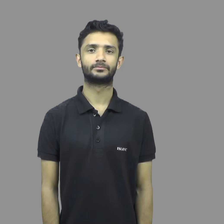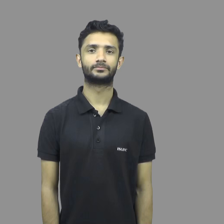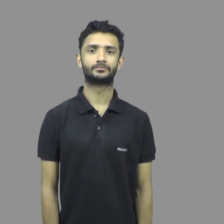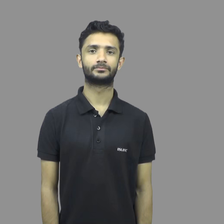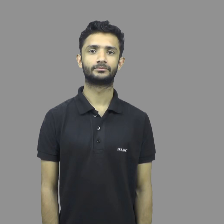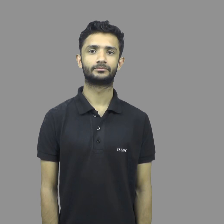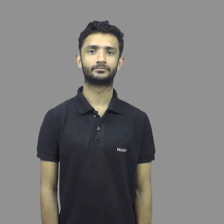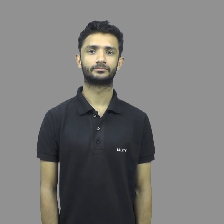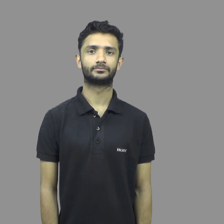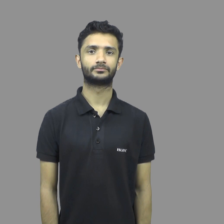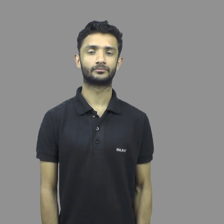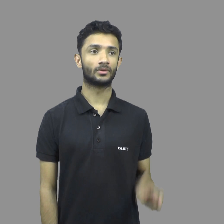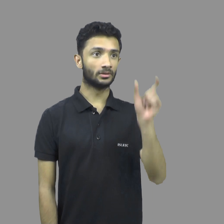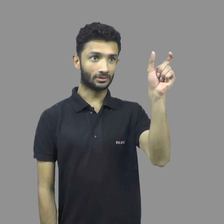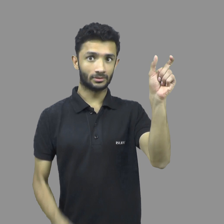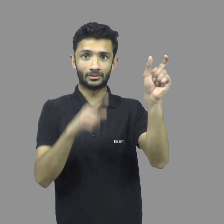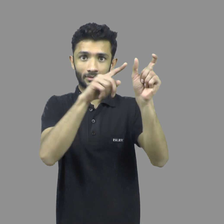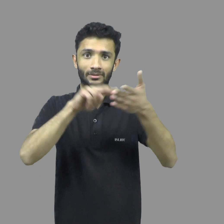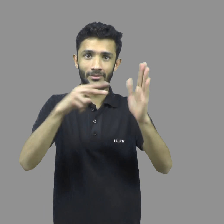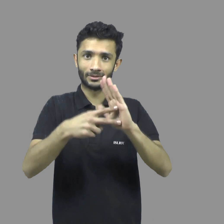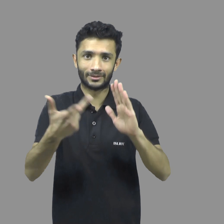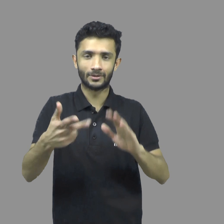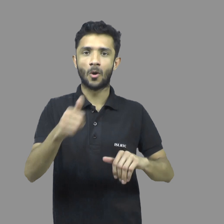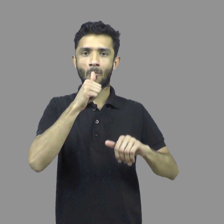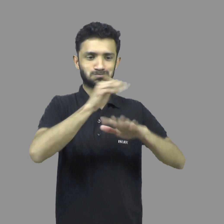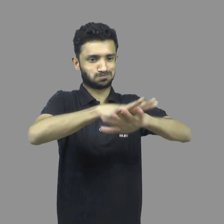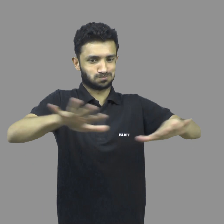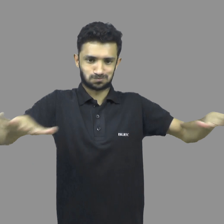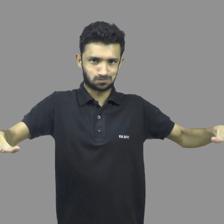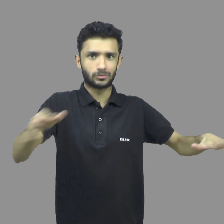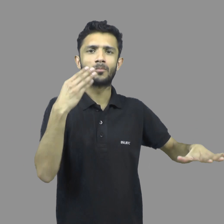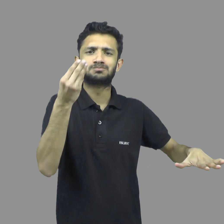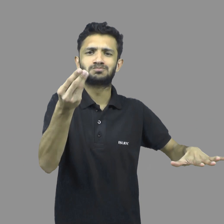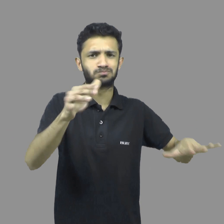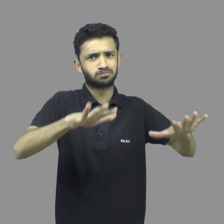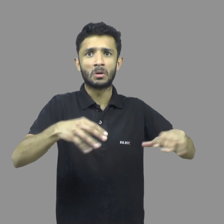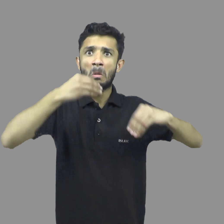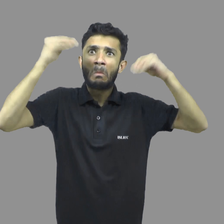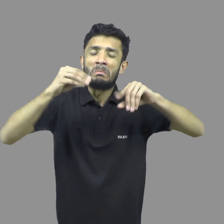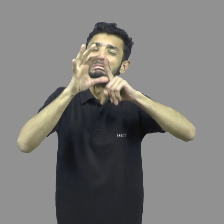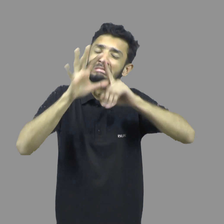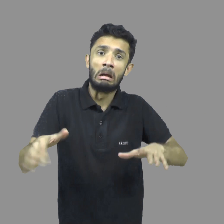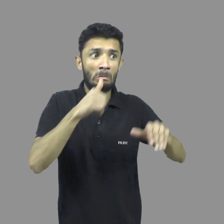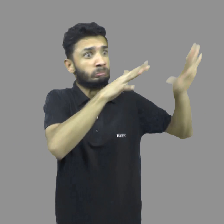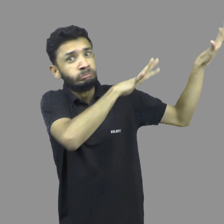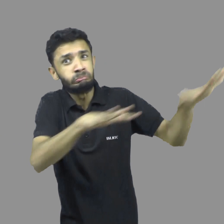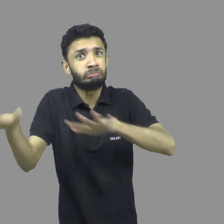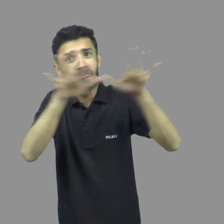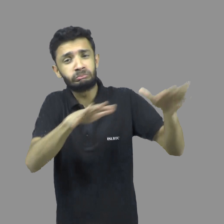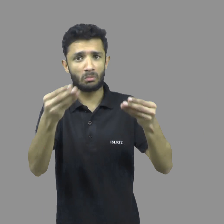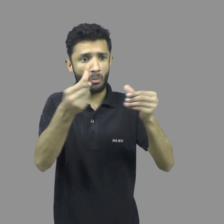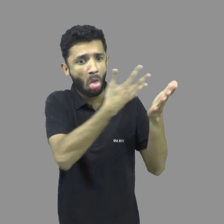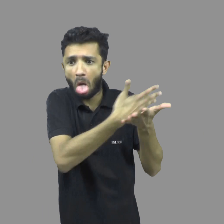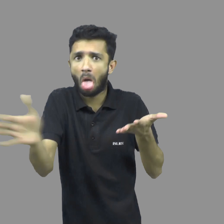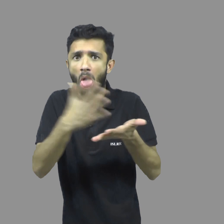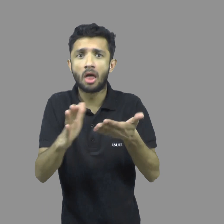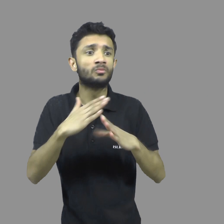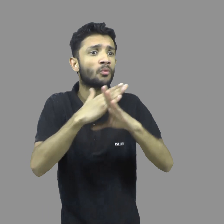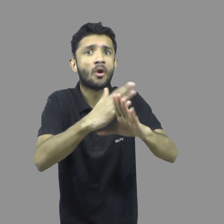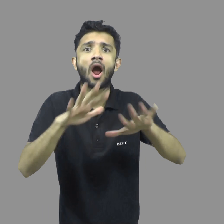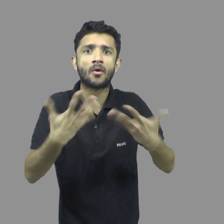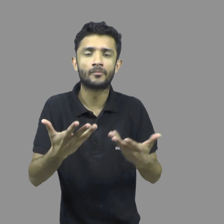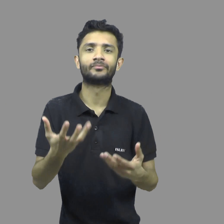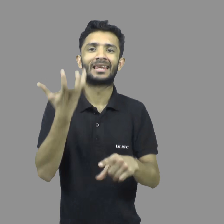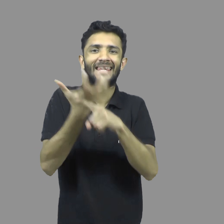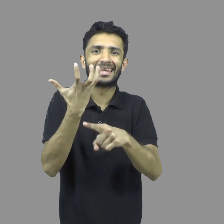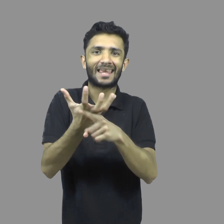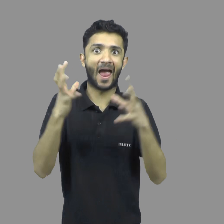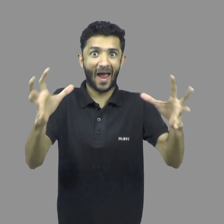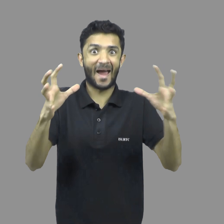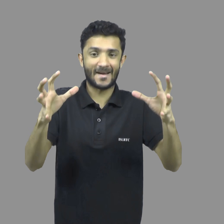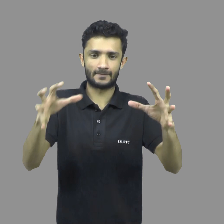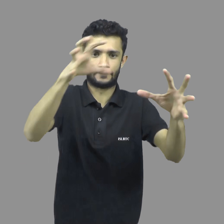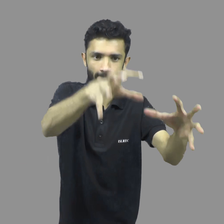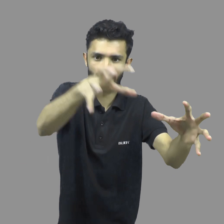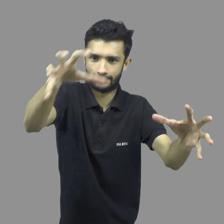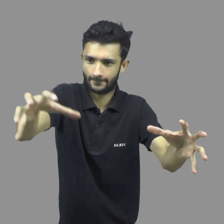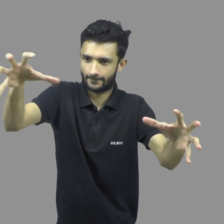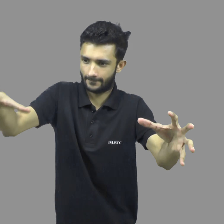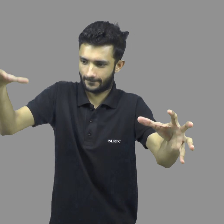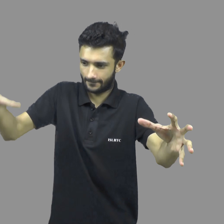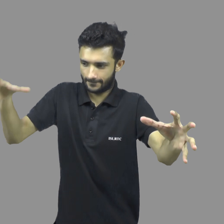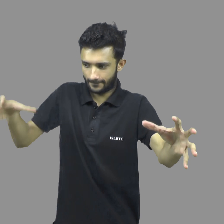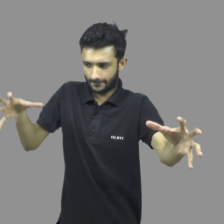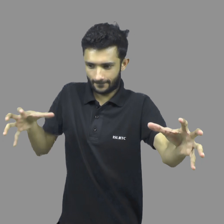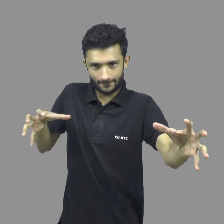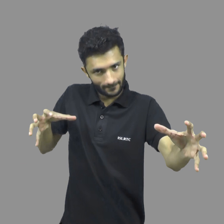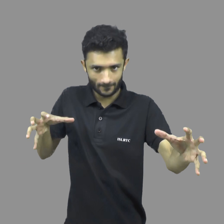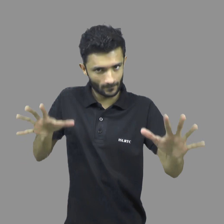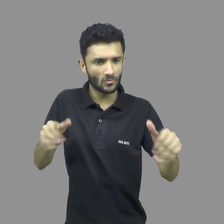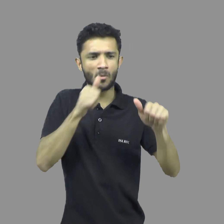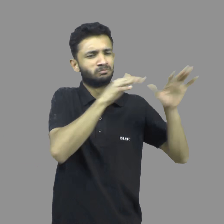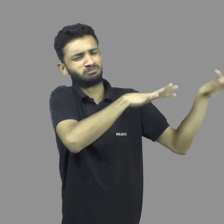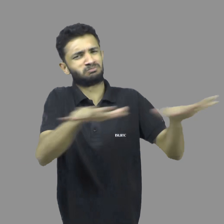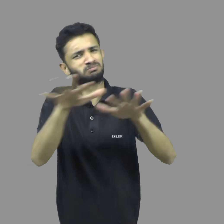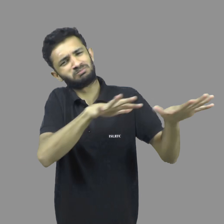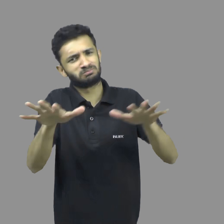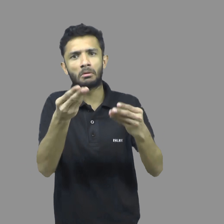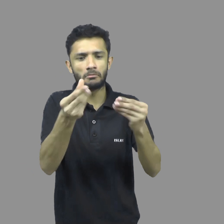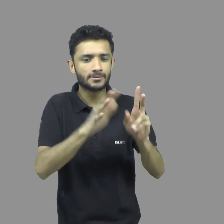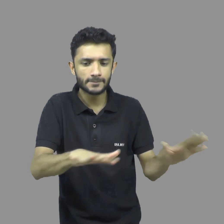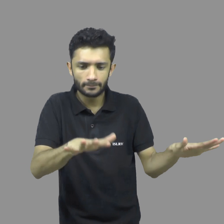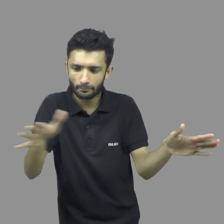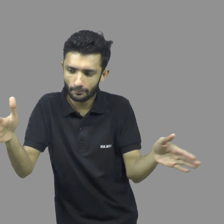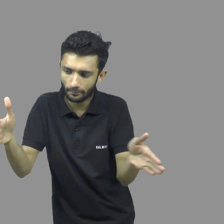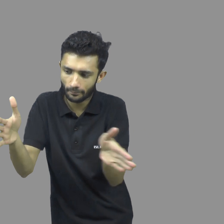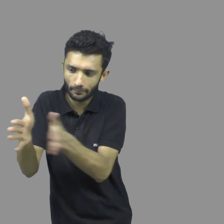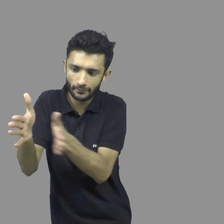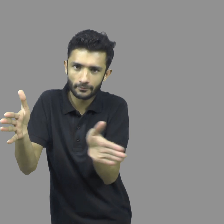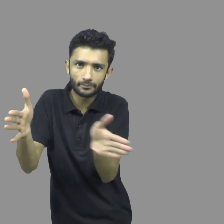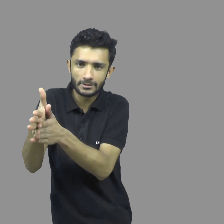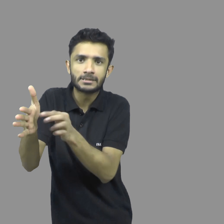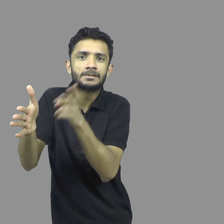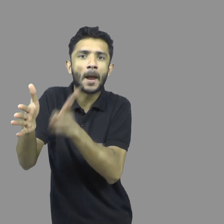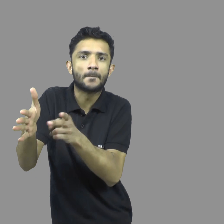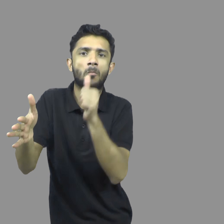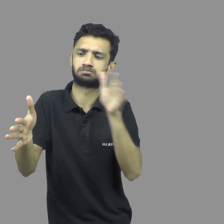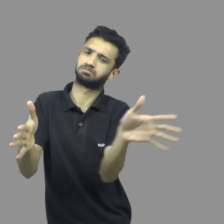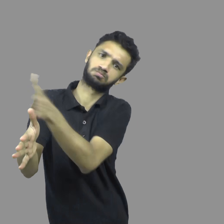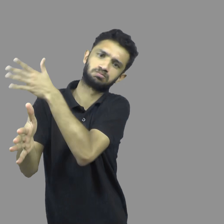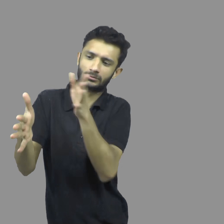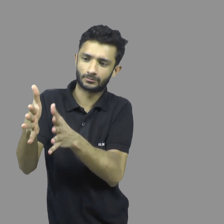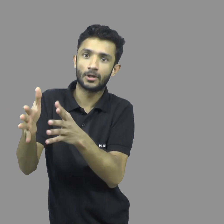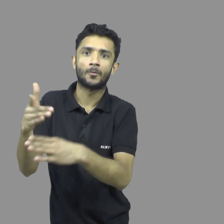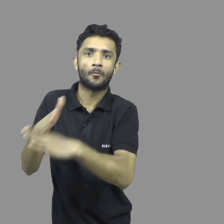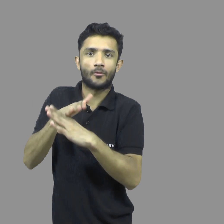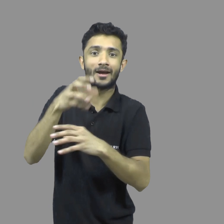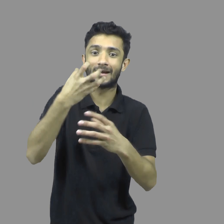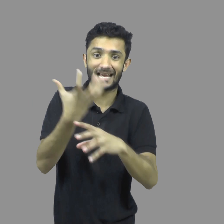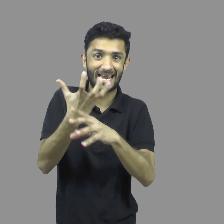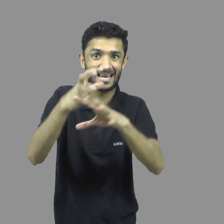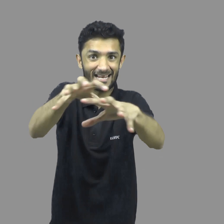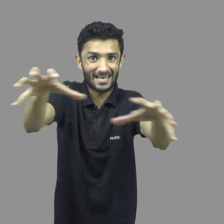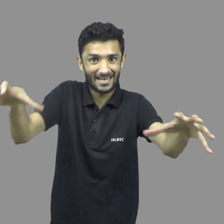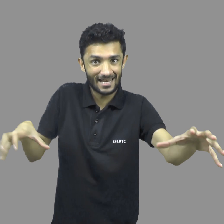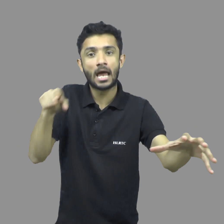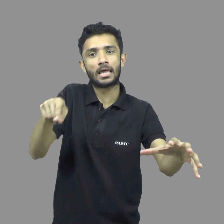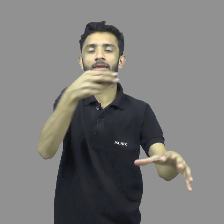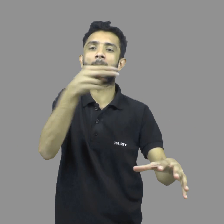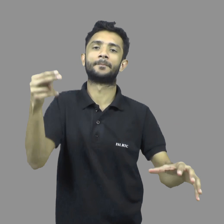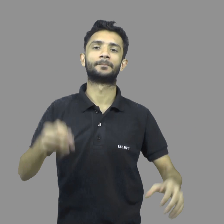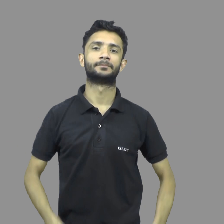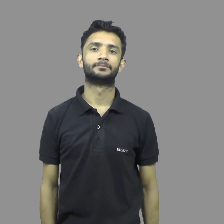Rock Dam